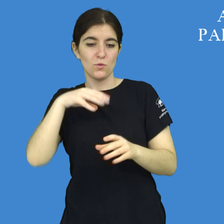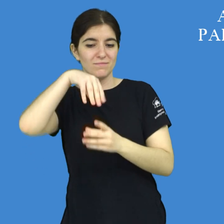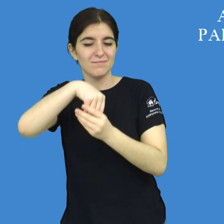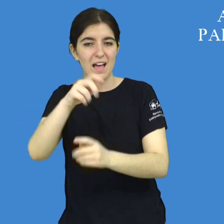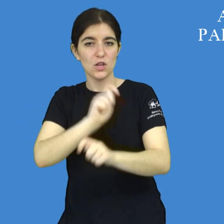dentro